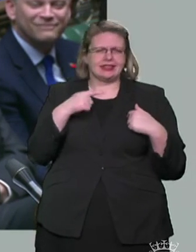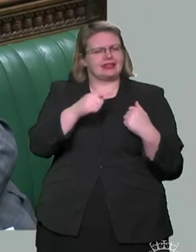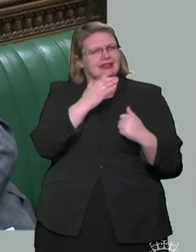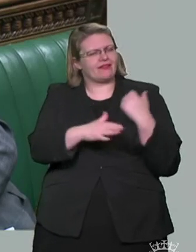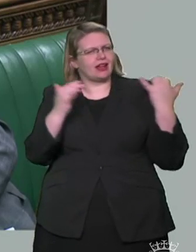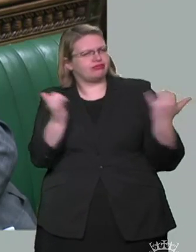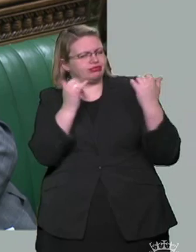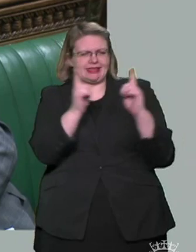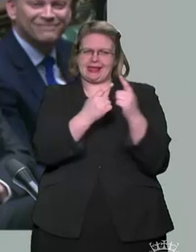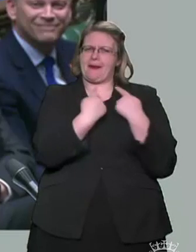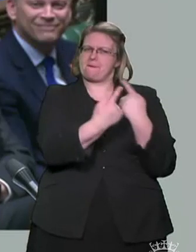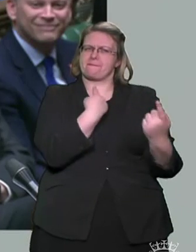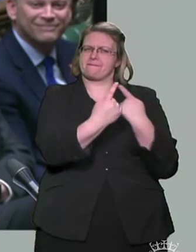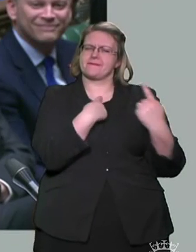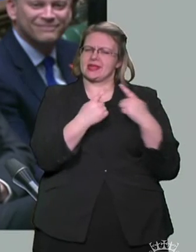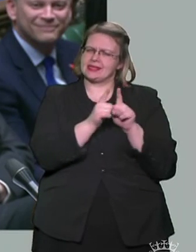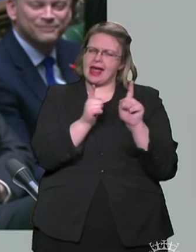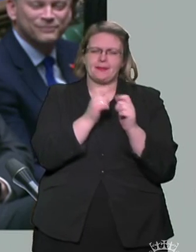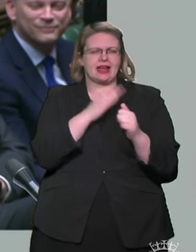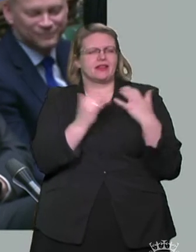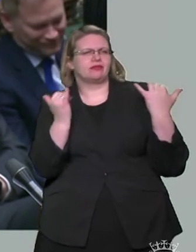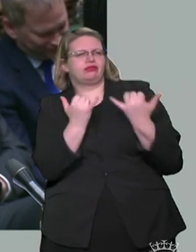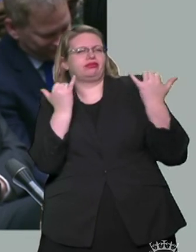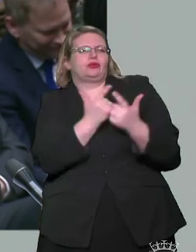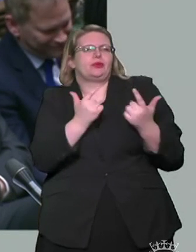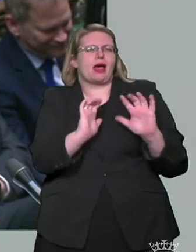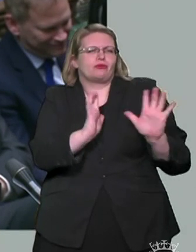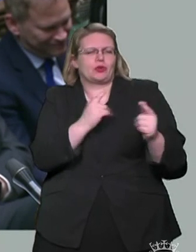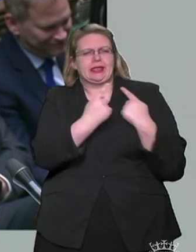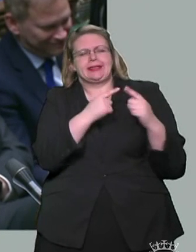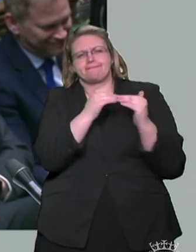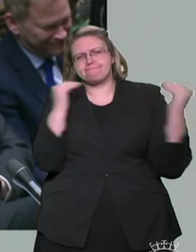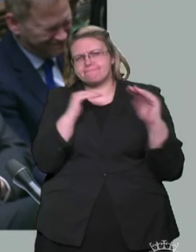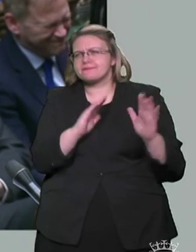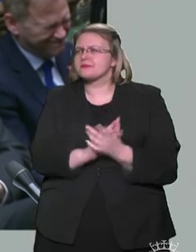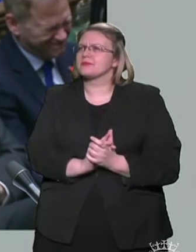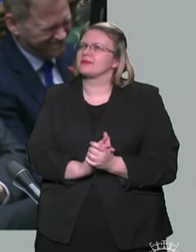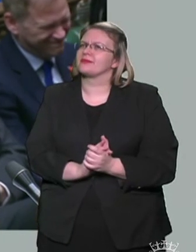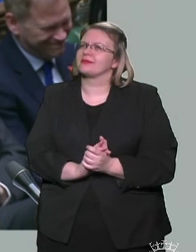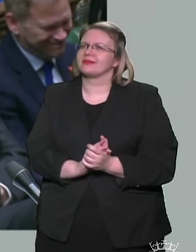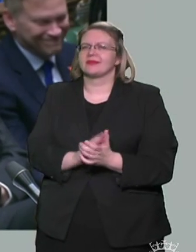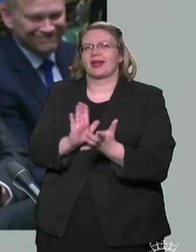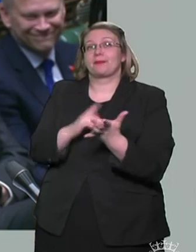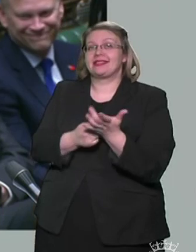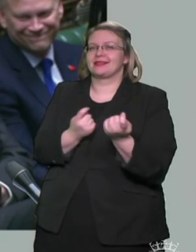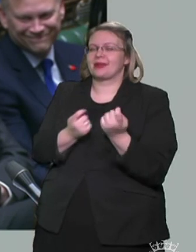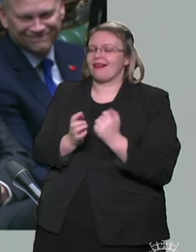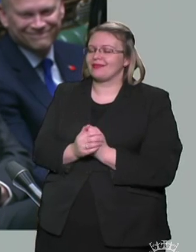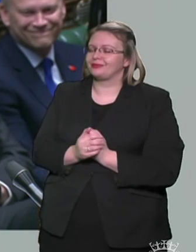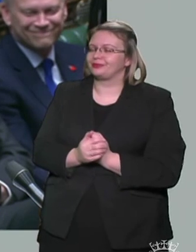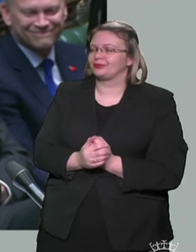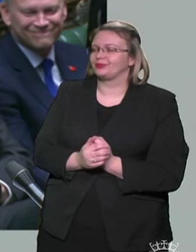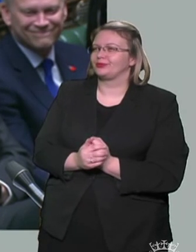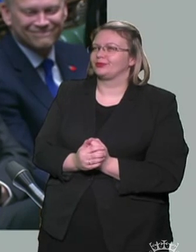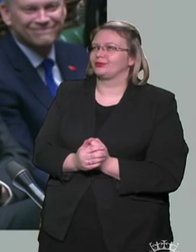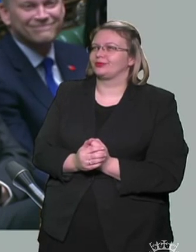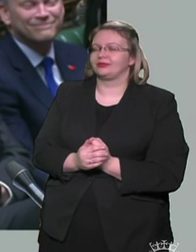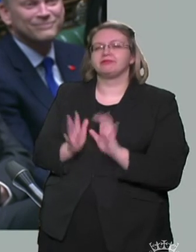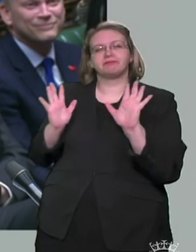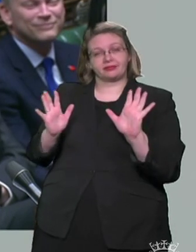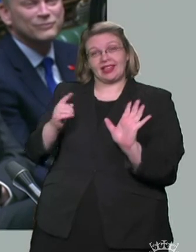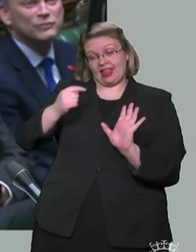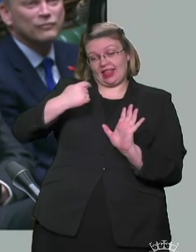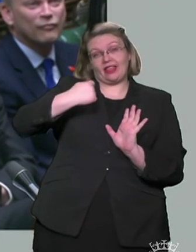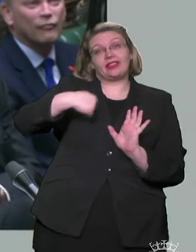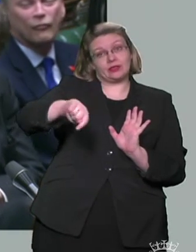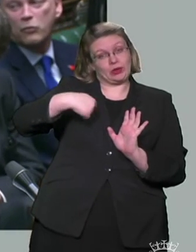To get to his point, this week, for instance